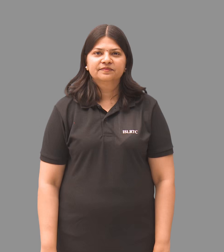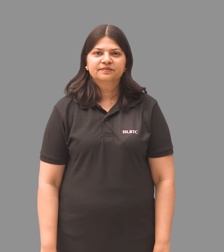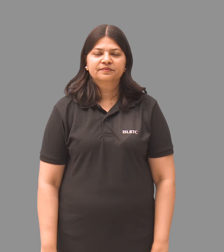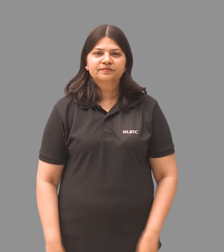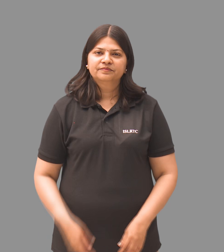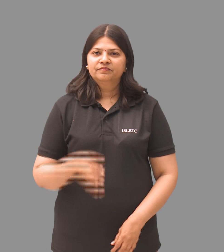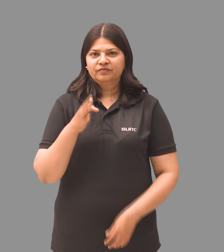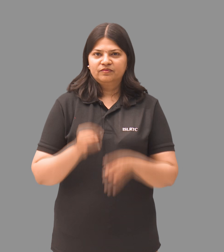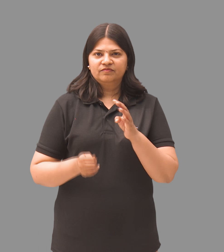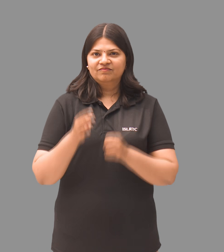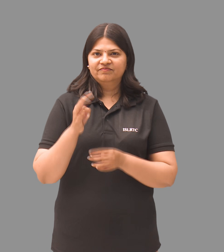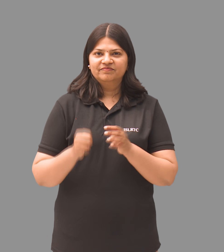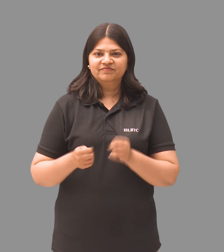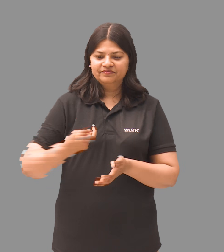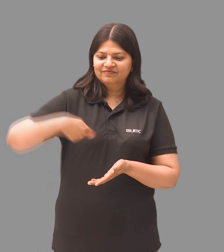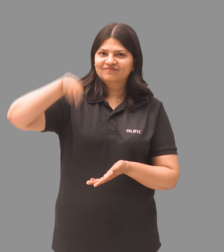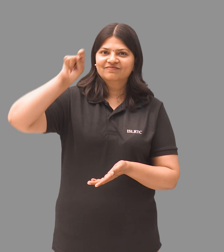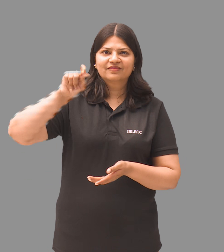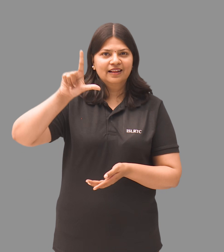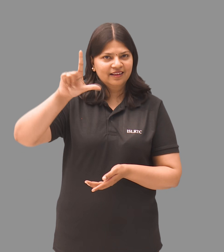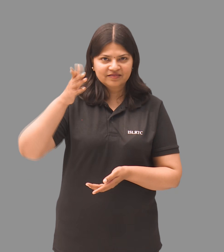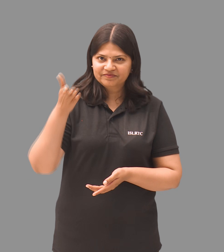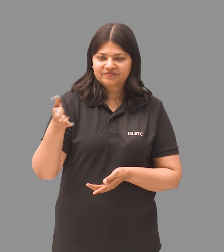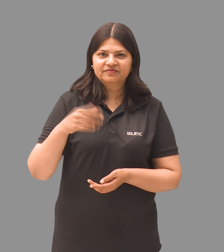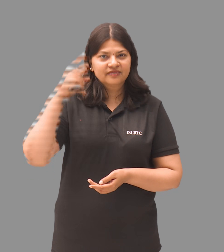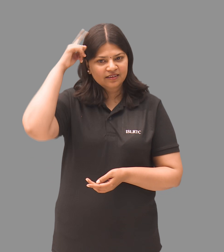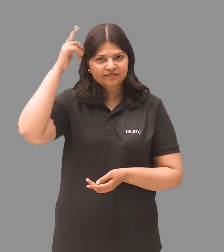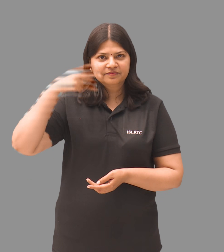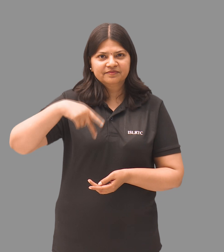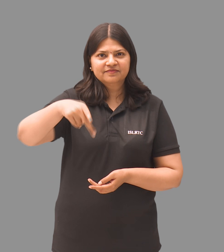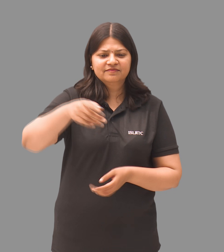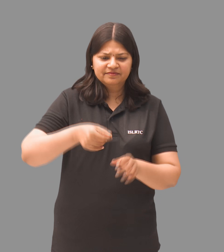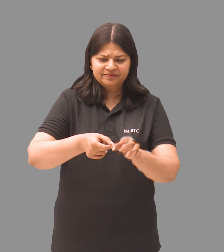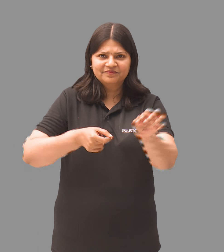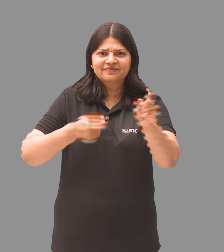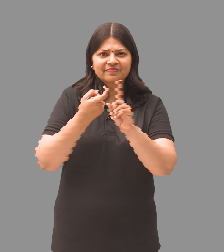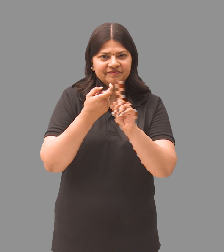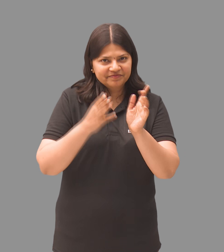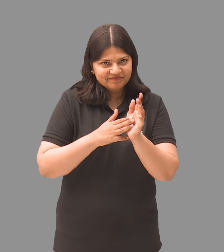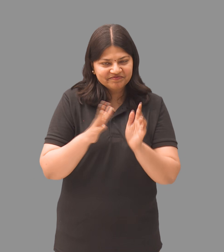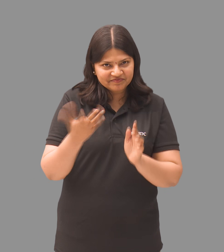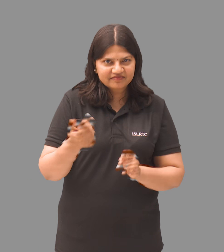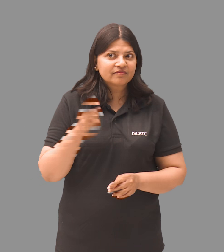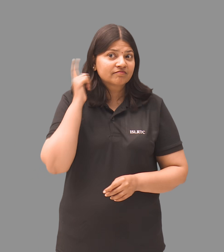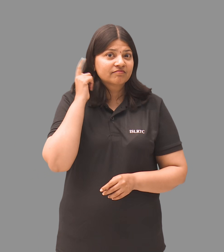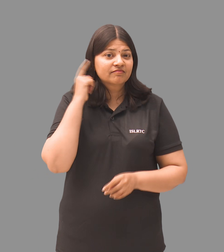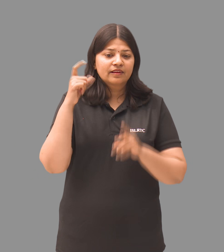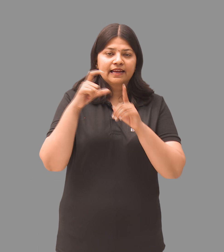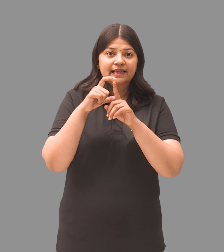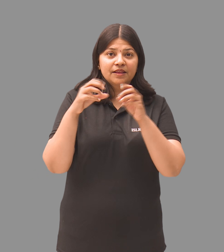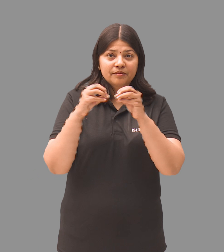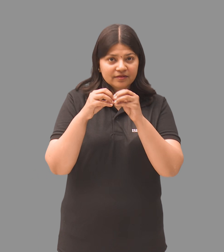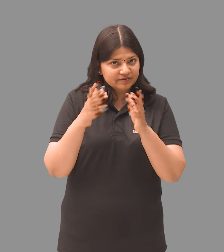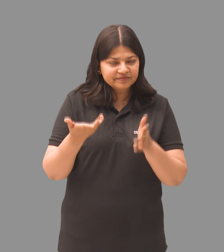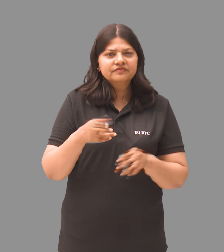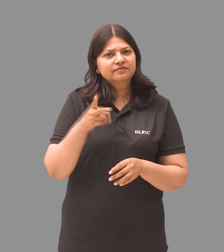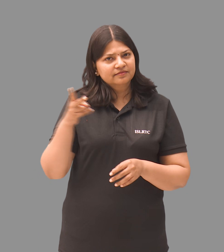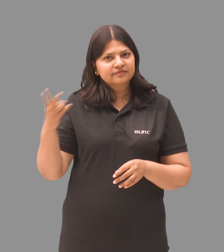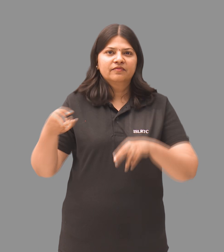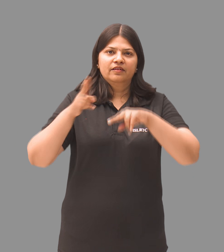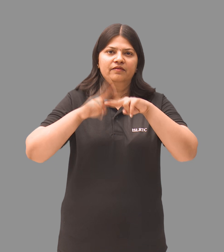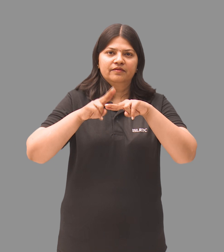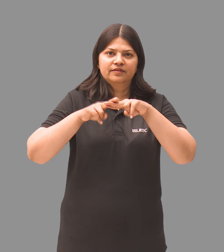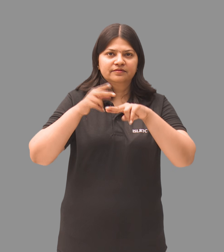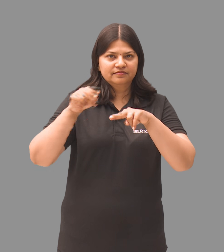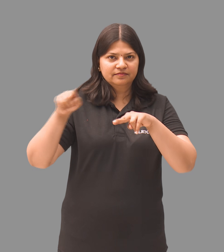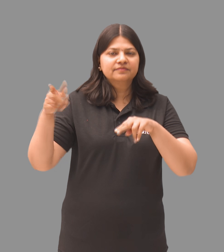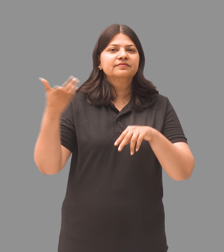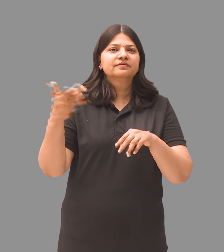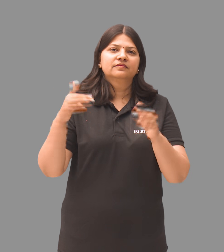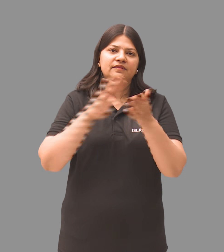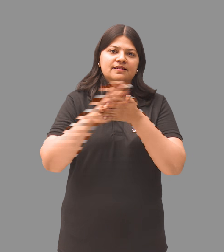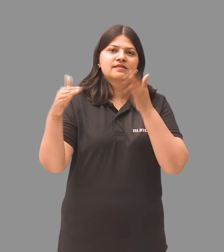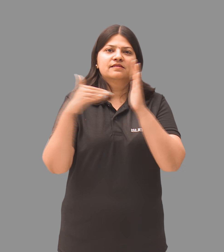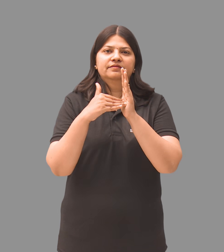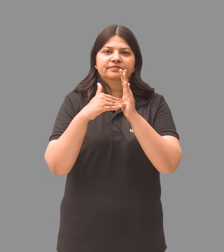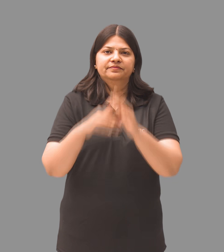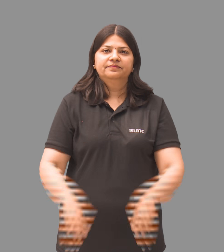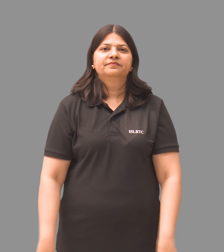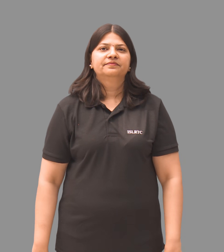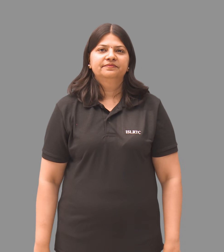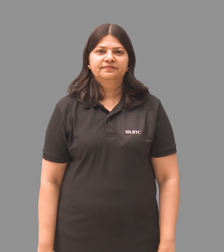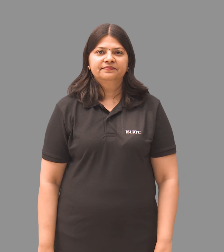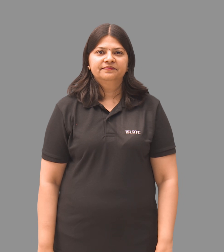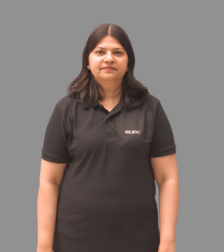Hertz